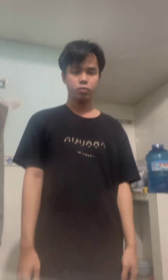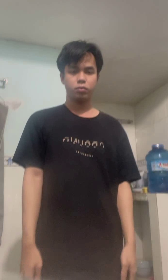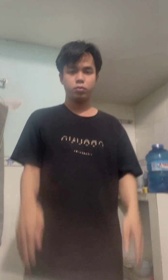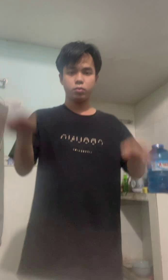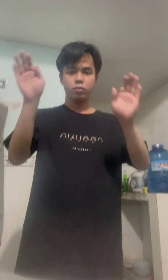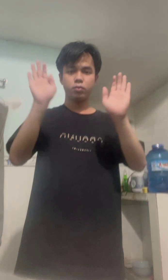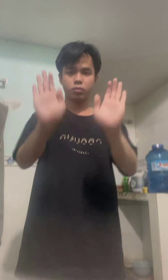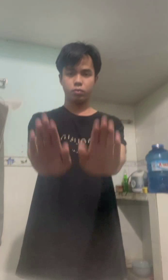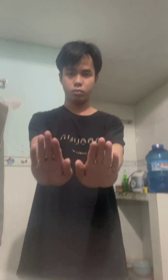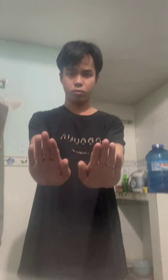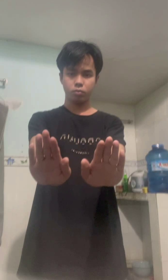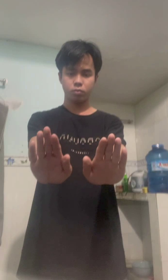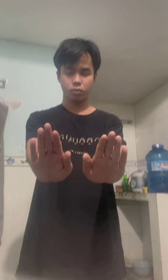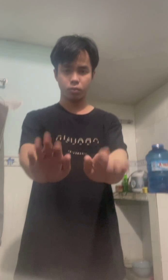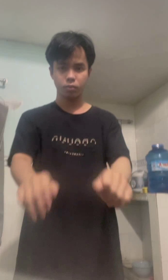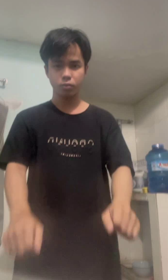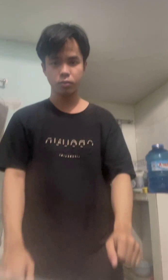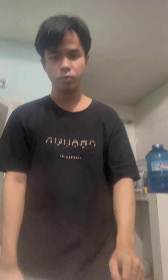dung lai